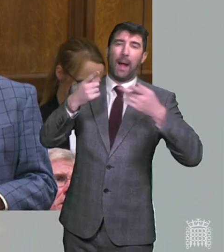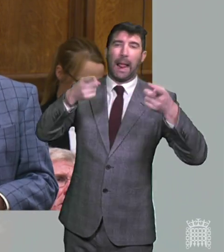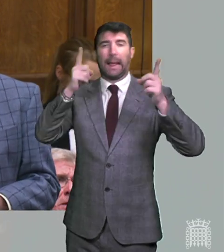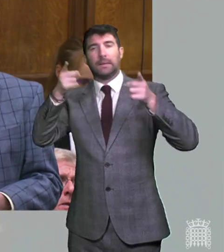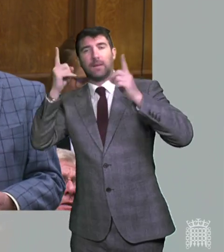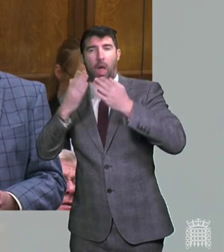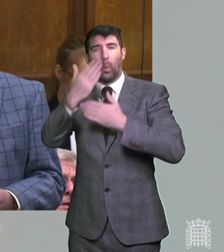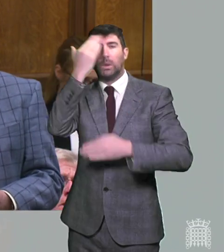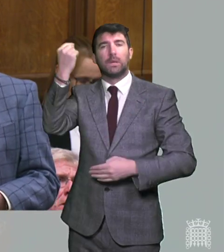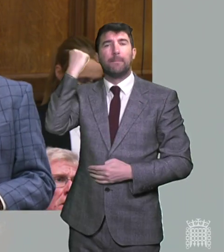Without falling back on the “you’ve had